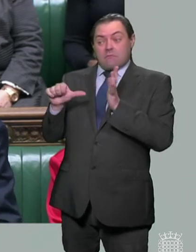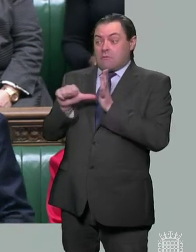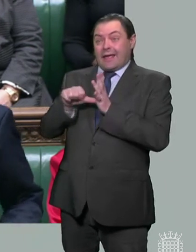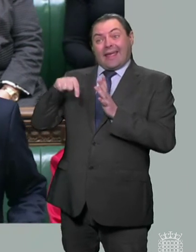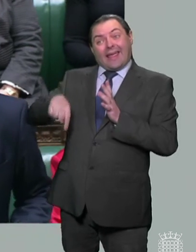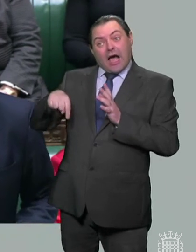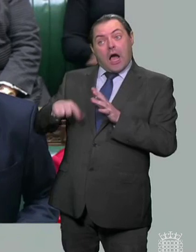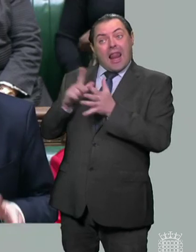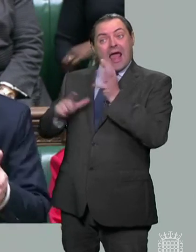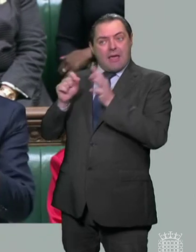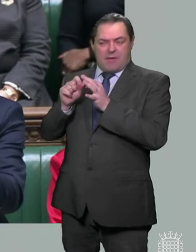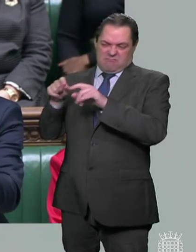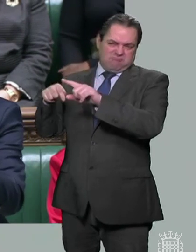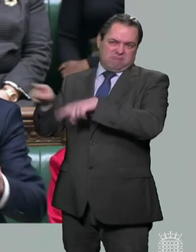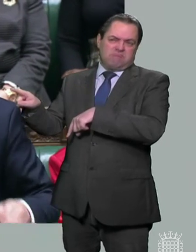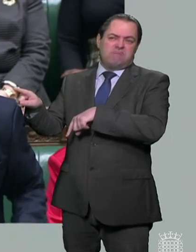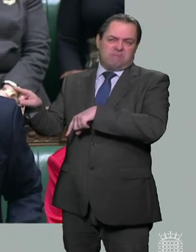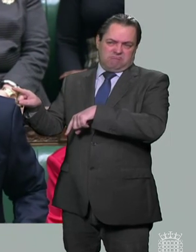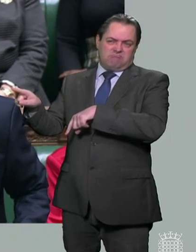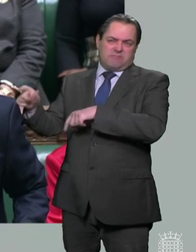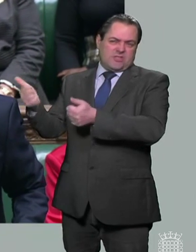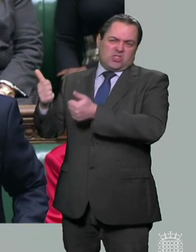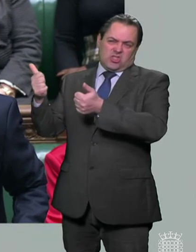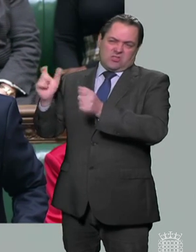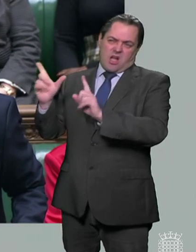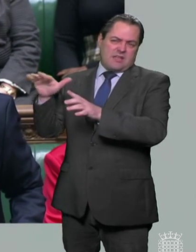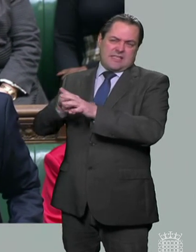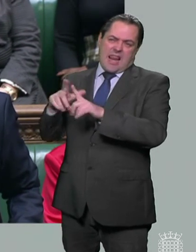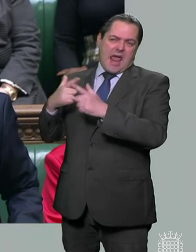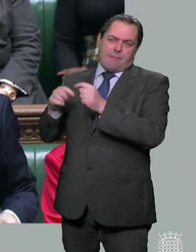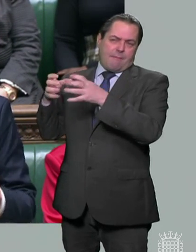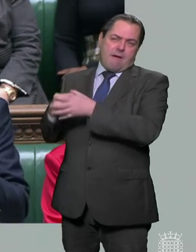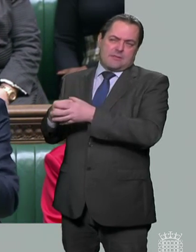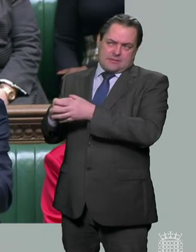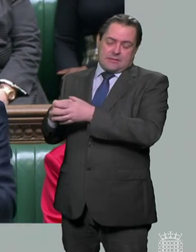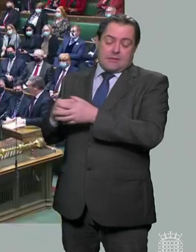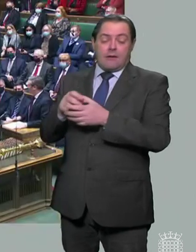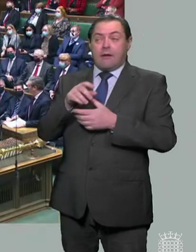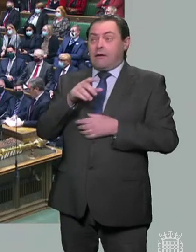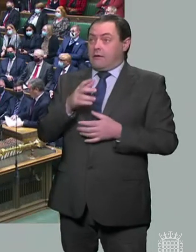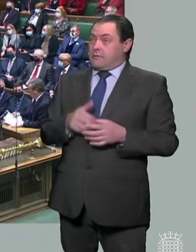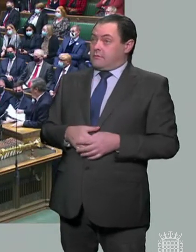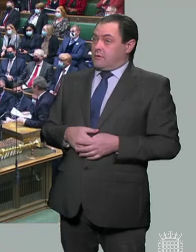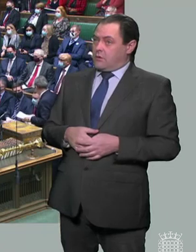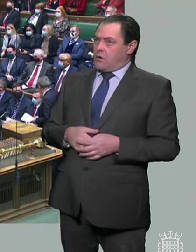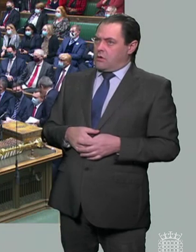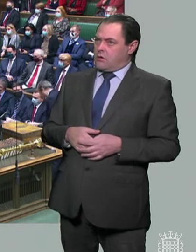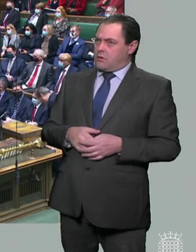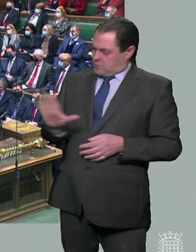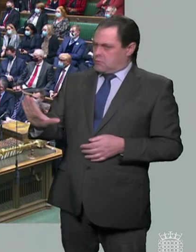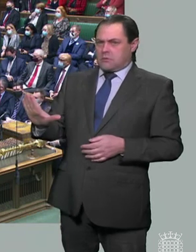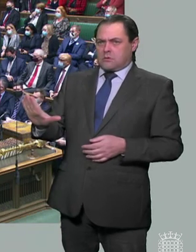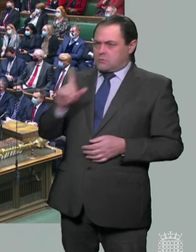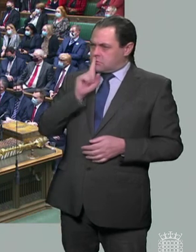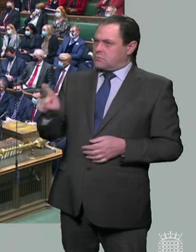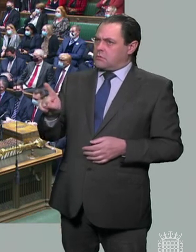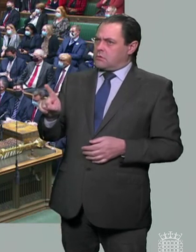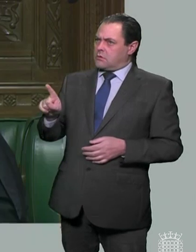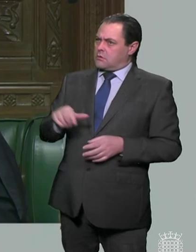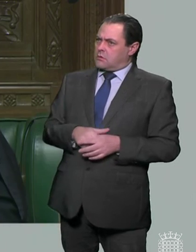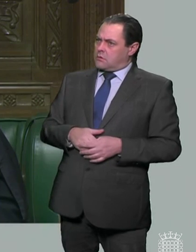When somebody—